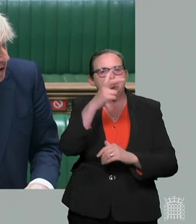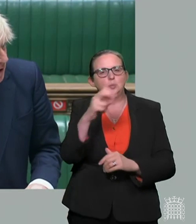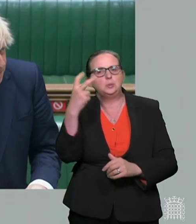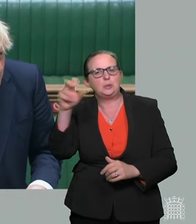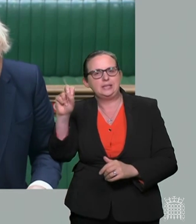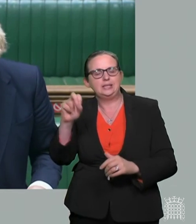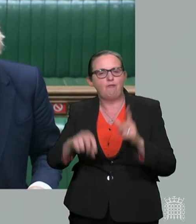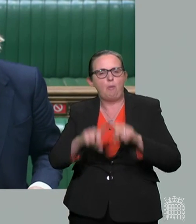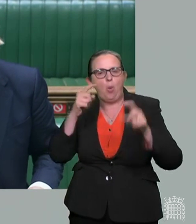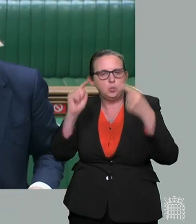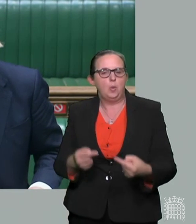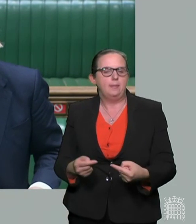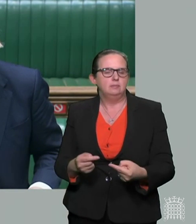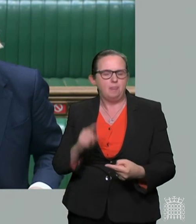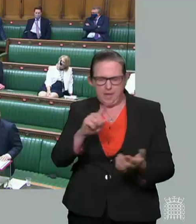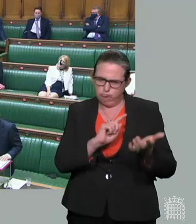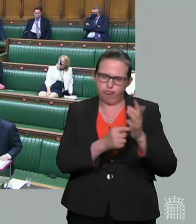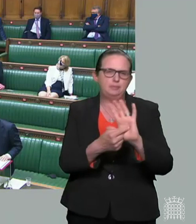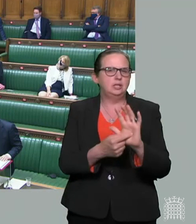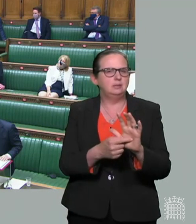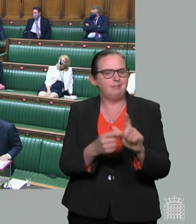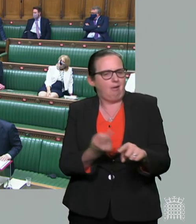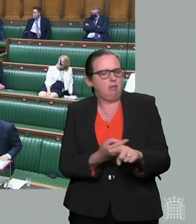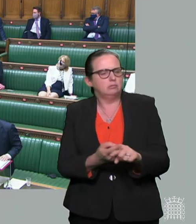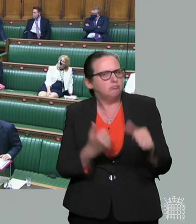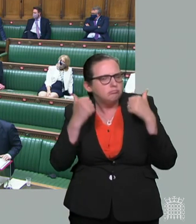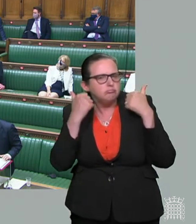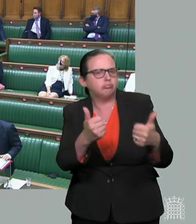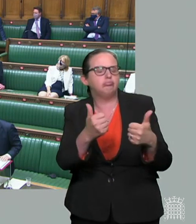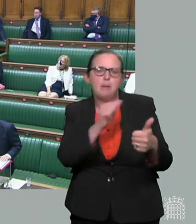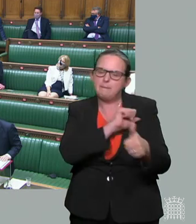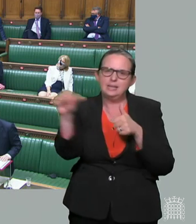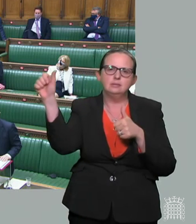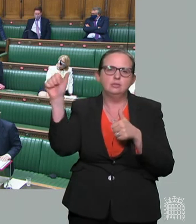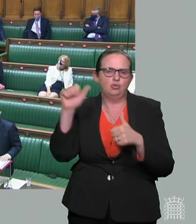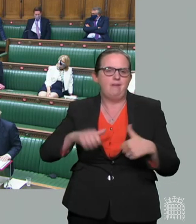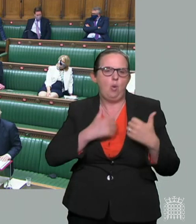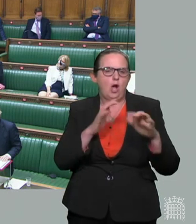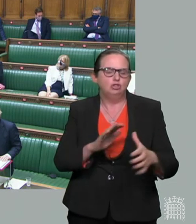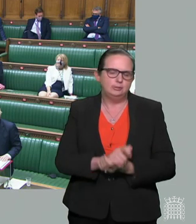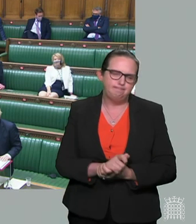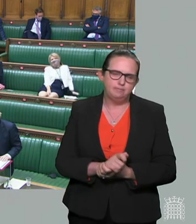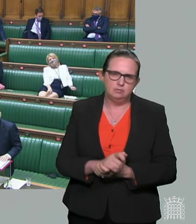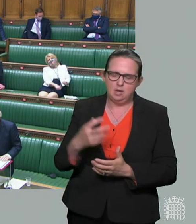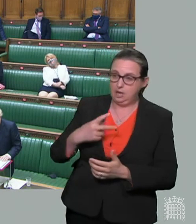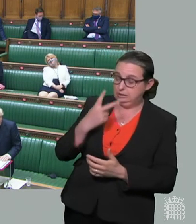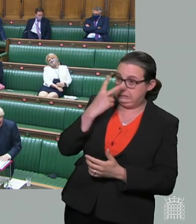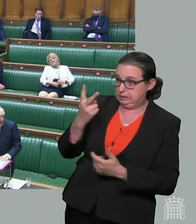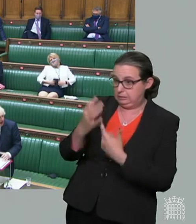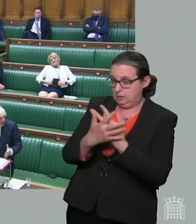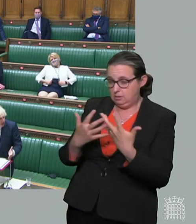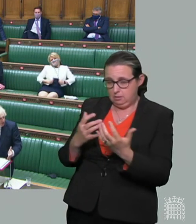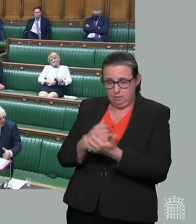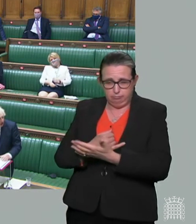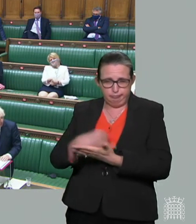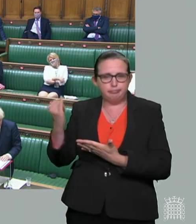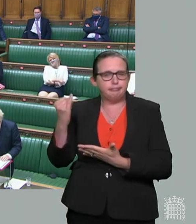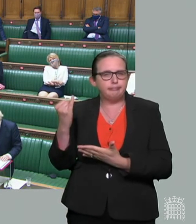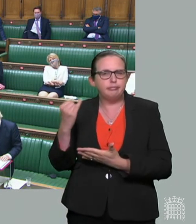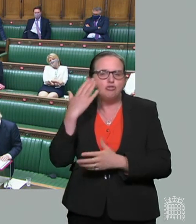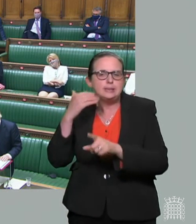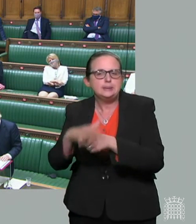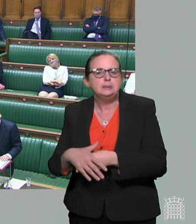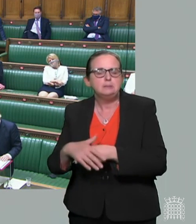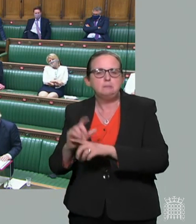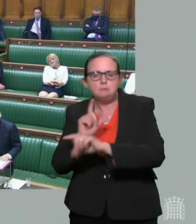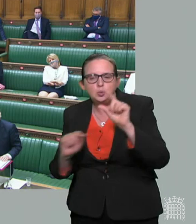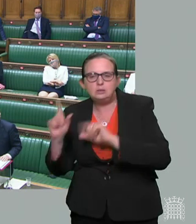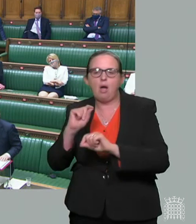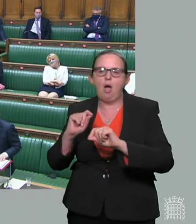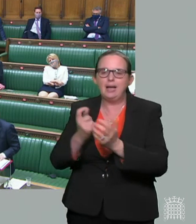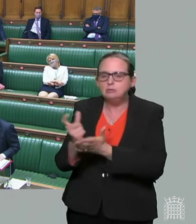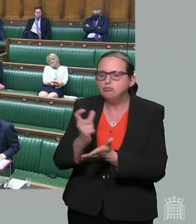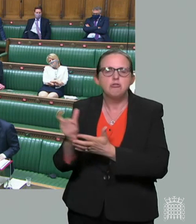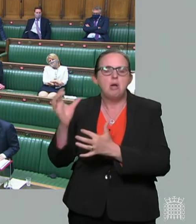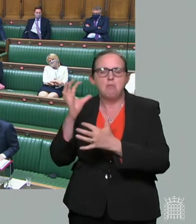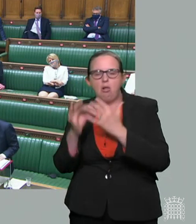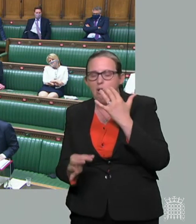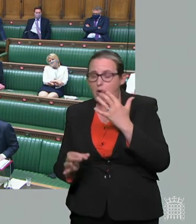They represent the very best of our country, and I repeat that I utterly condemn and abhor the racist outpourings that we saw on Sunday night.